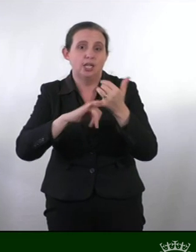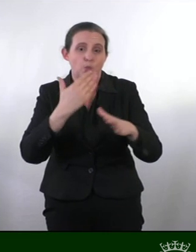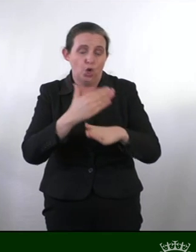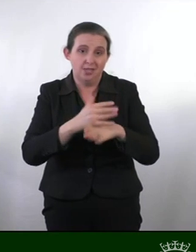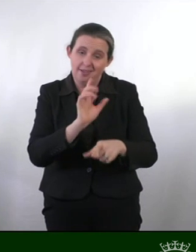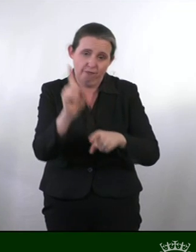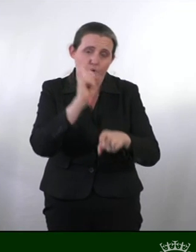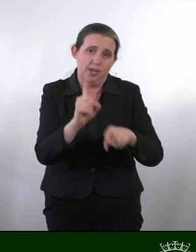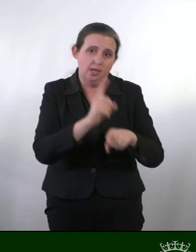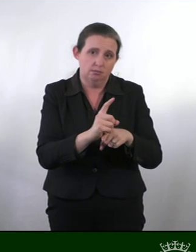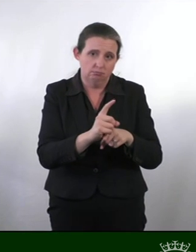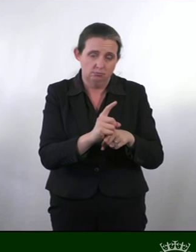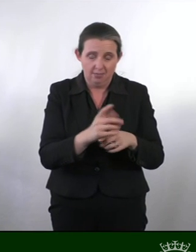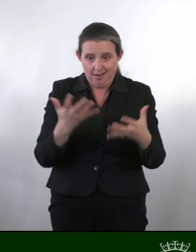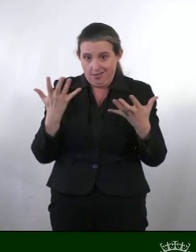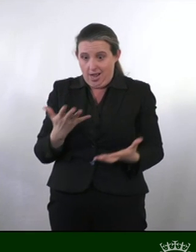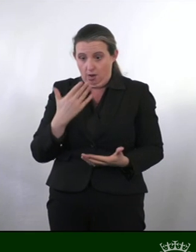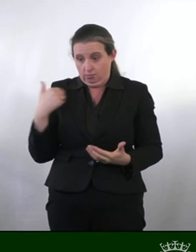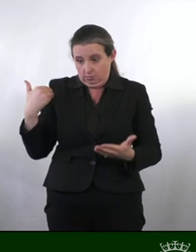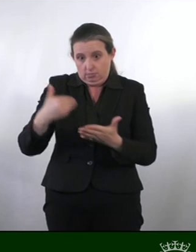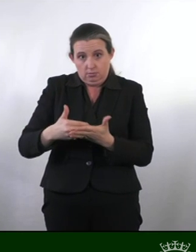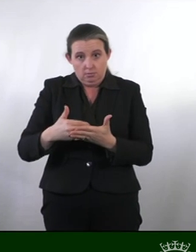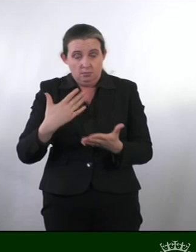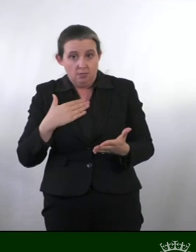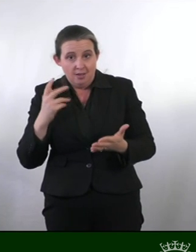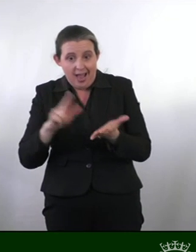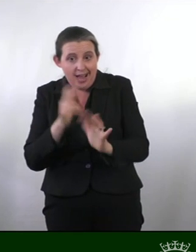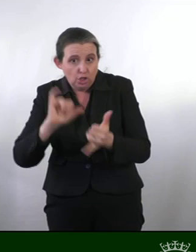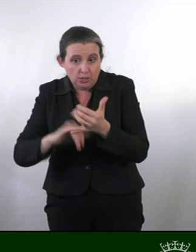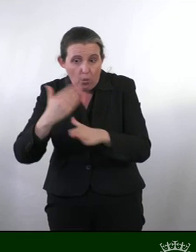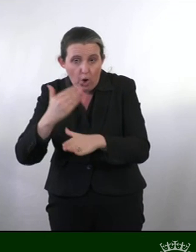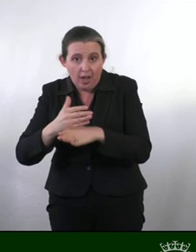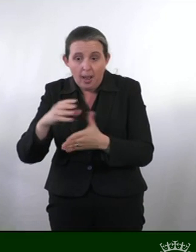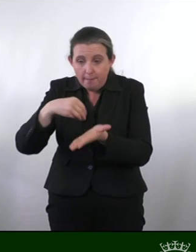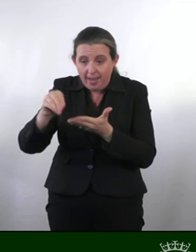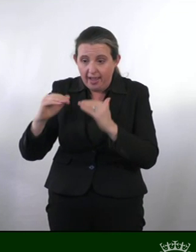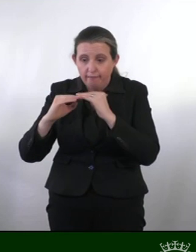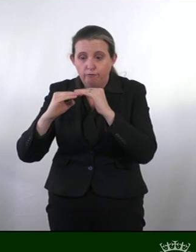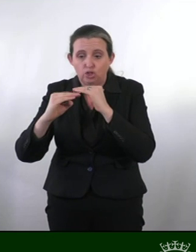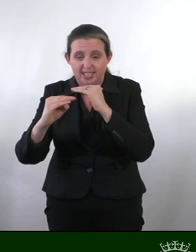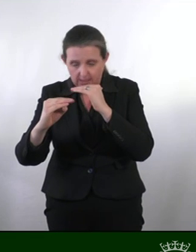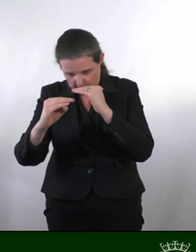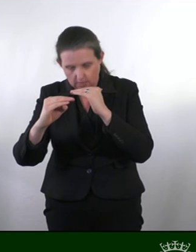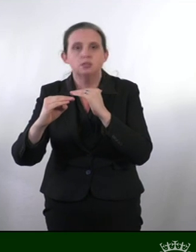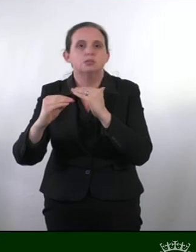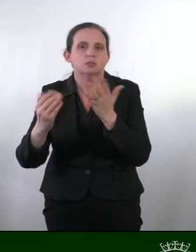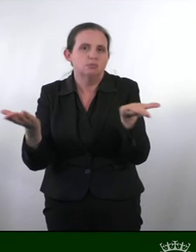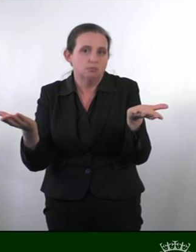I really do wonder, does the Prime Minister actually realise that claps do not pay the bills?